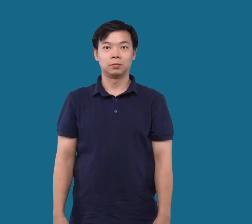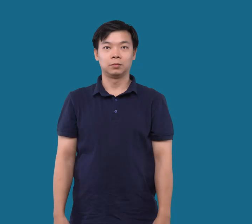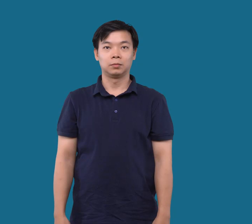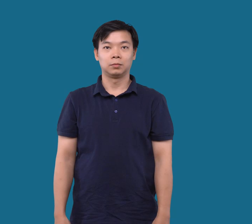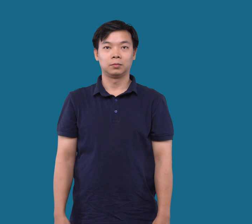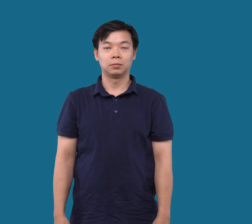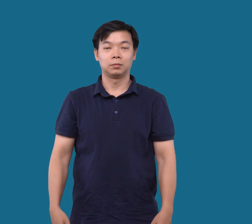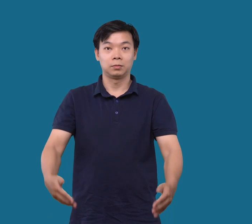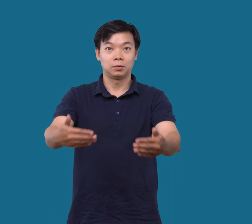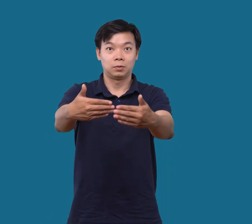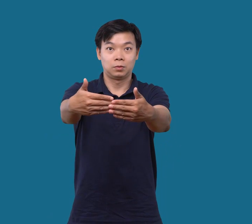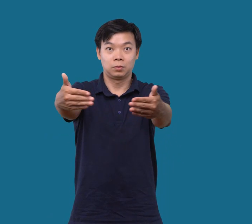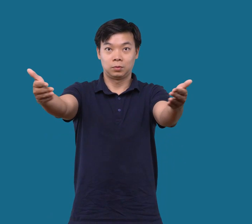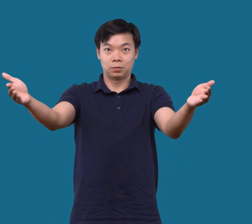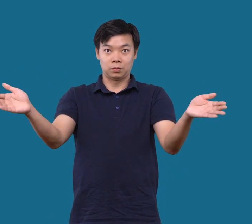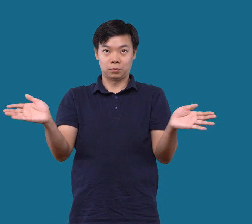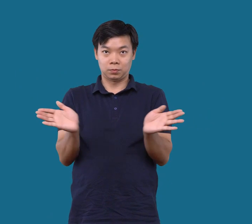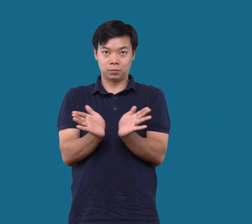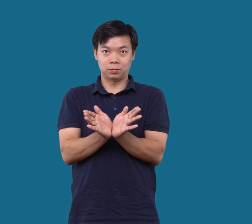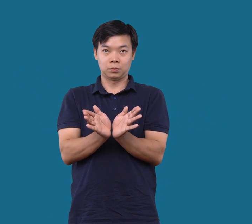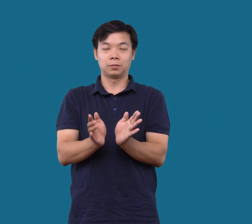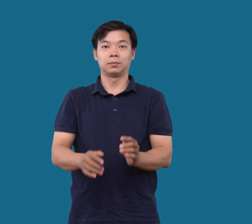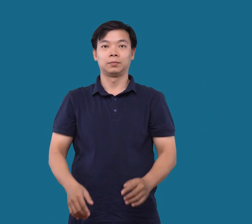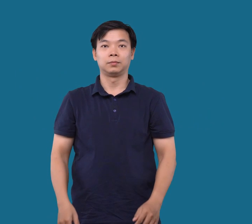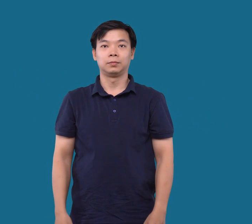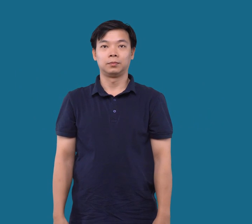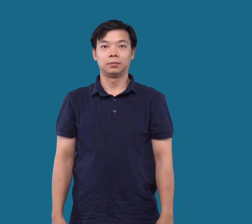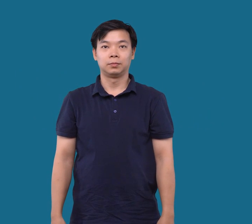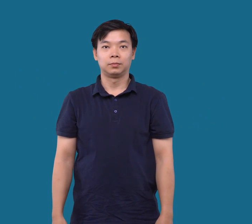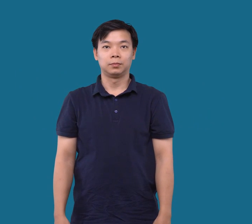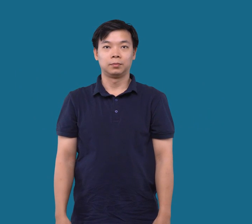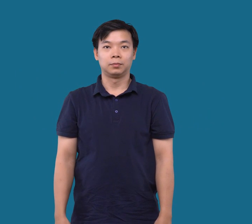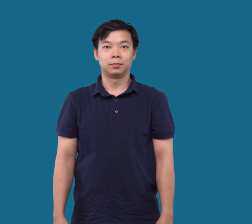hồ nước